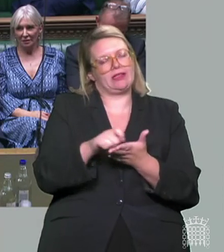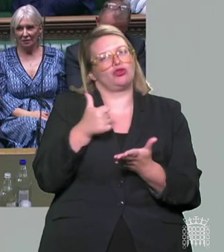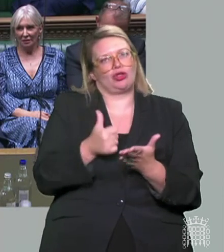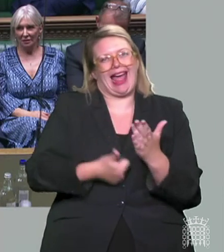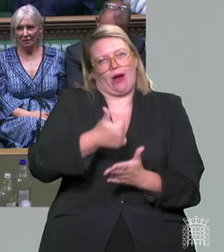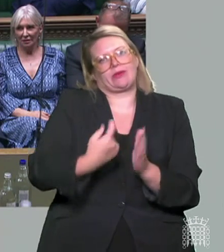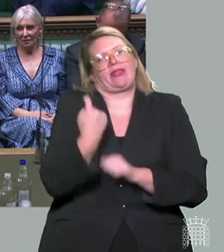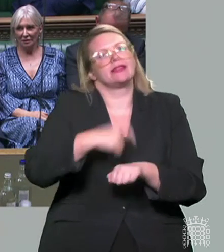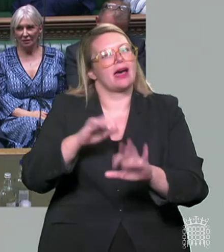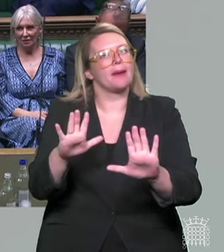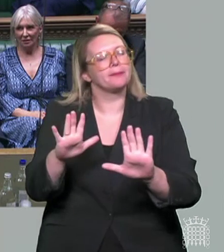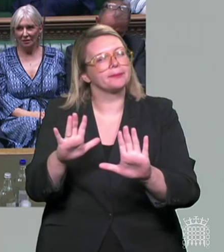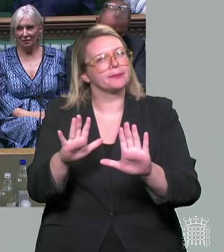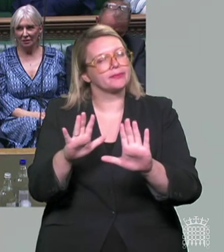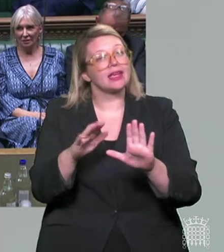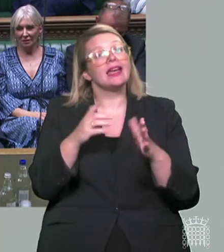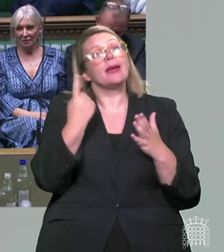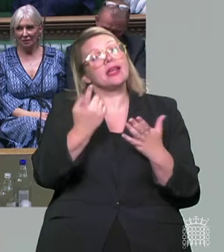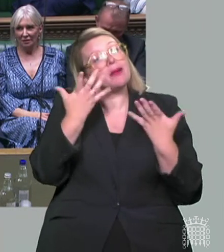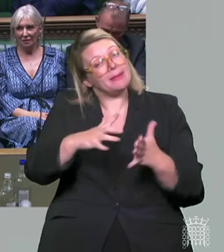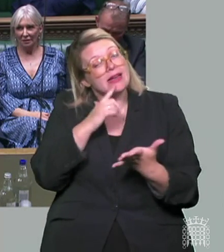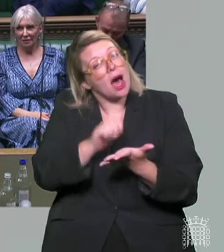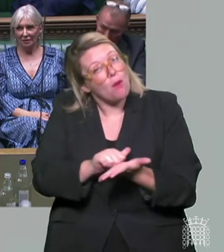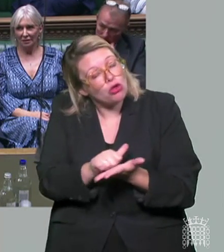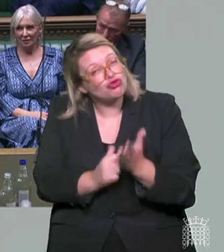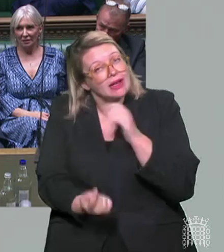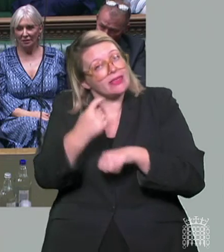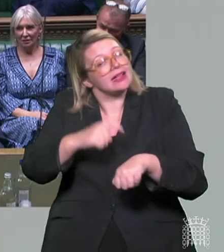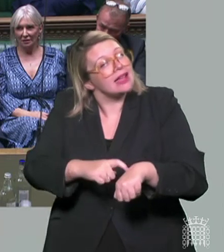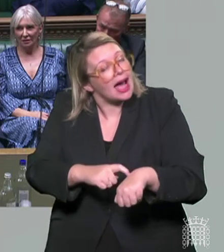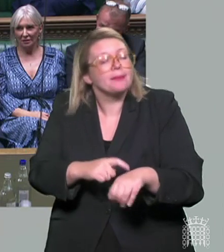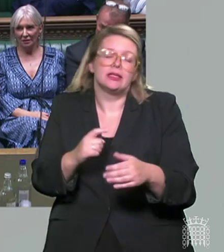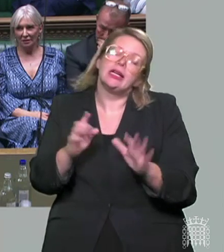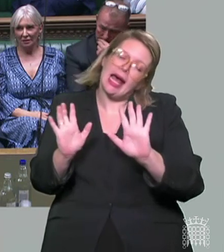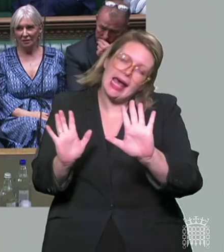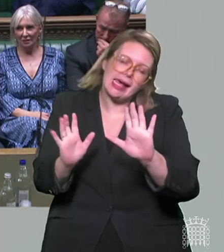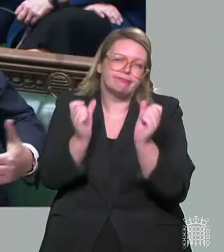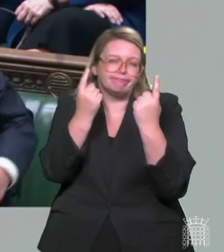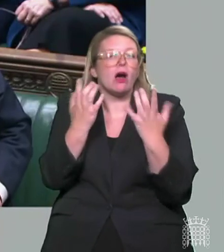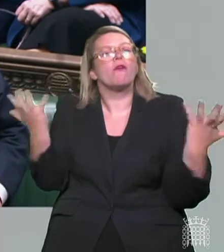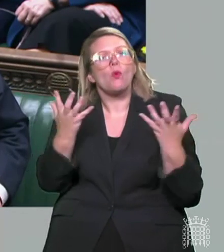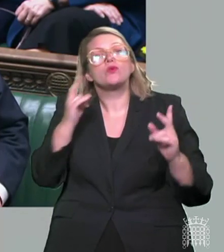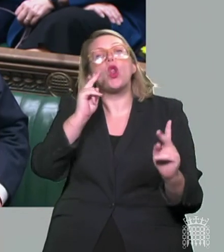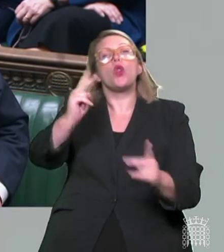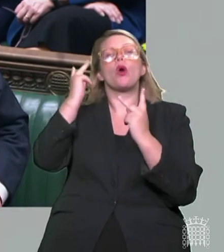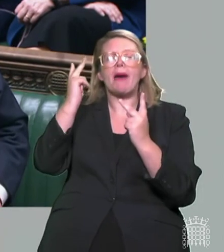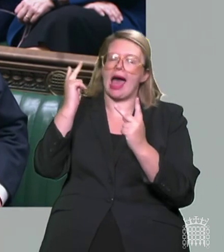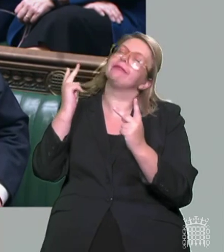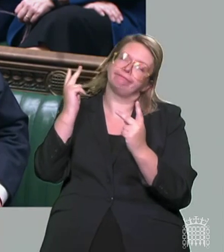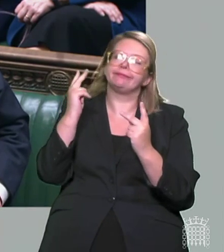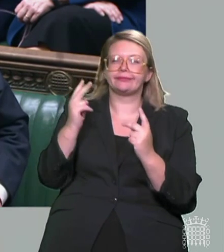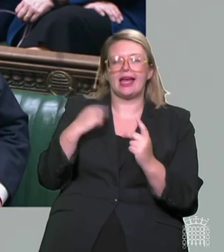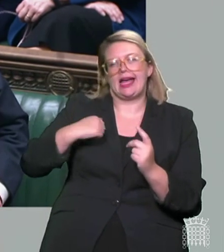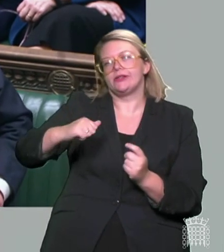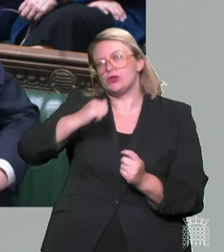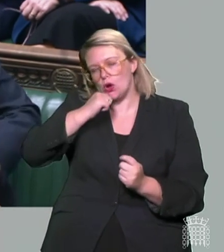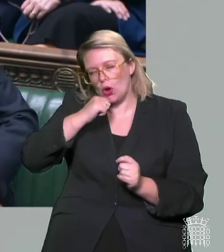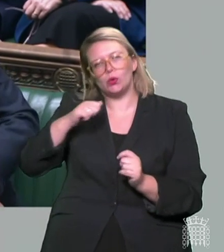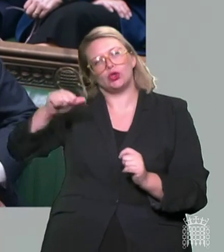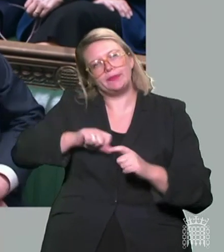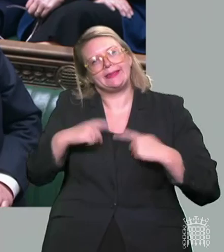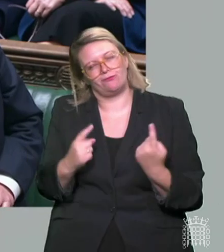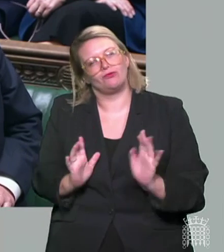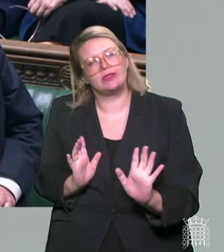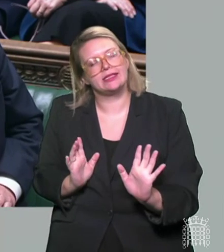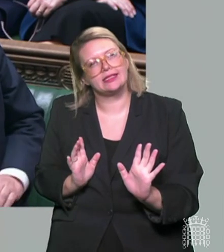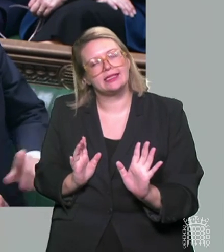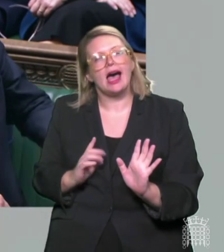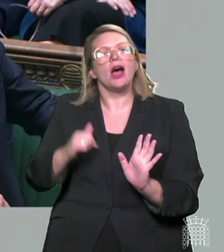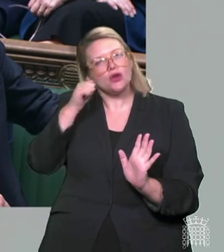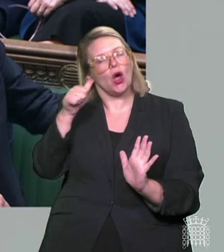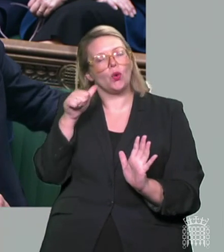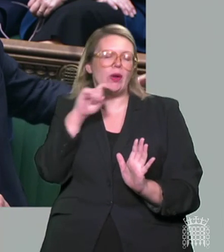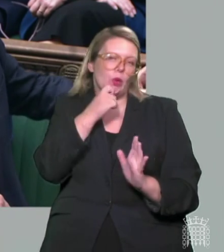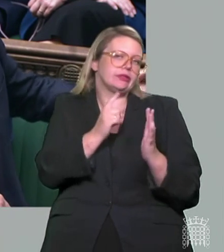It was resolved in the Foreign Office and his apology was accepted, but clearly that was not enough and in hindsight I should have realised that he would not change.